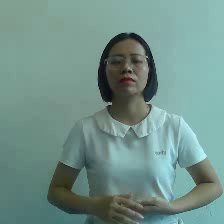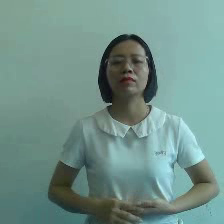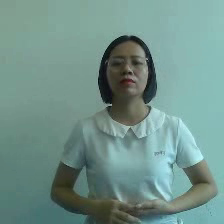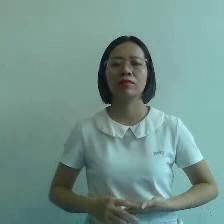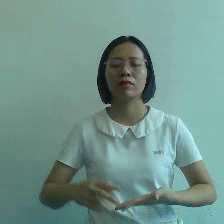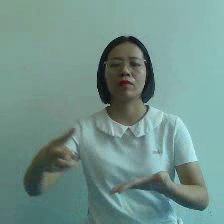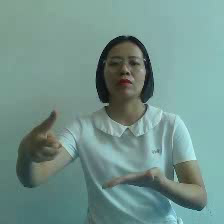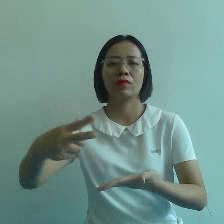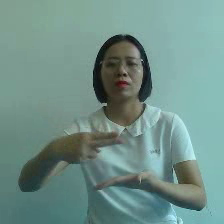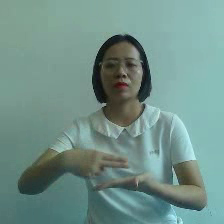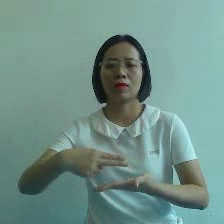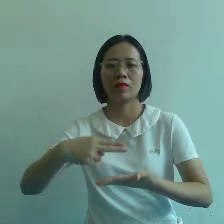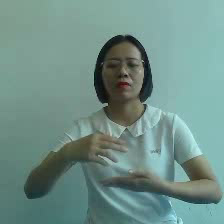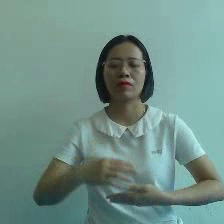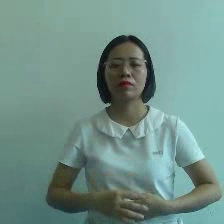Thức ăn